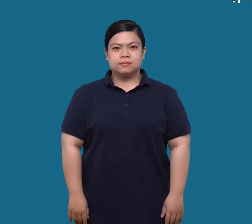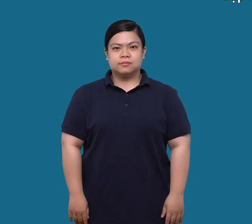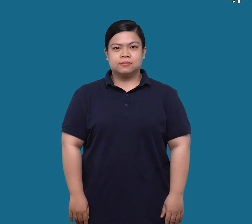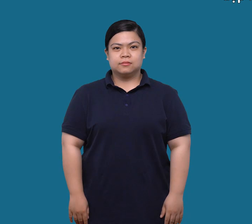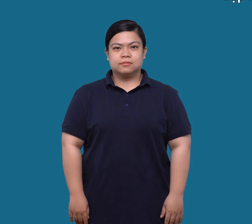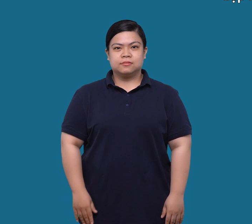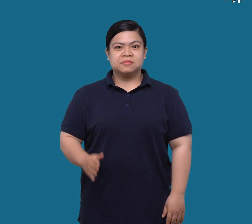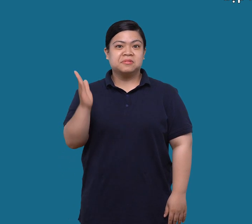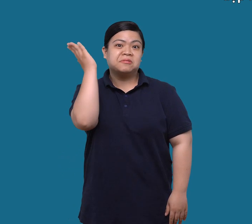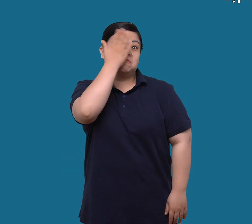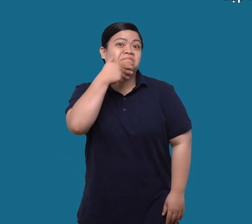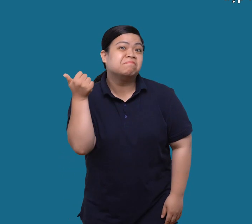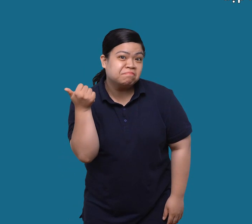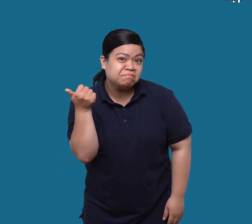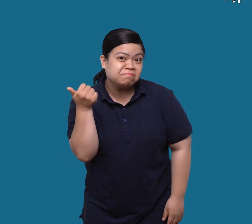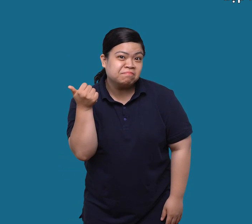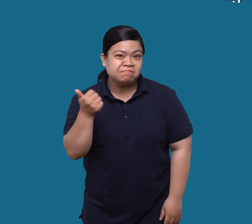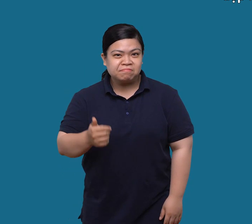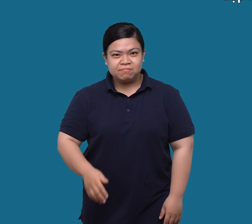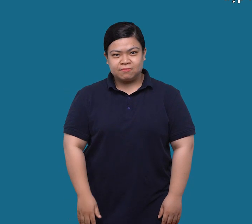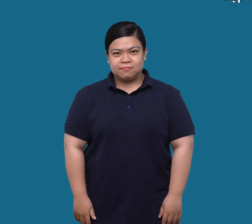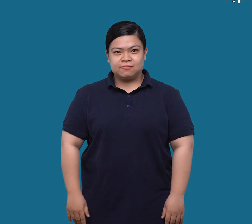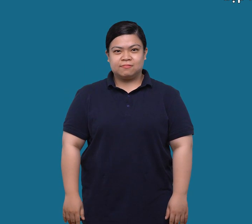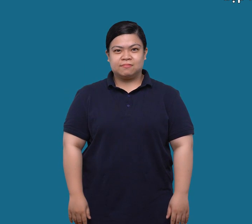đẹp không? (người)